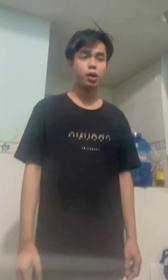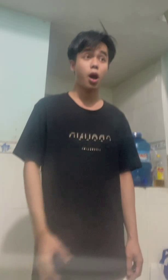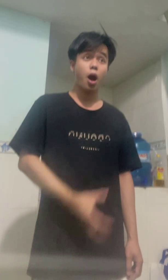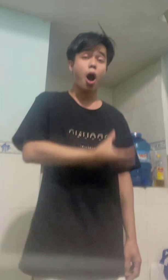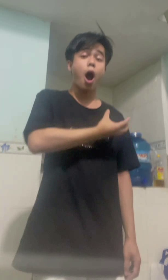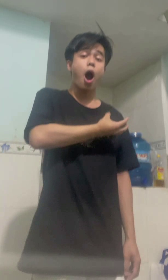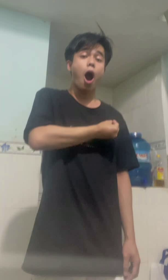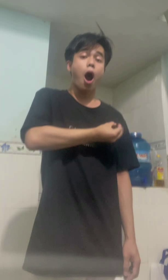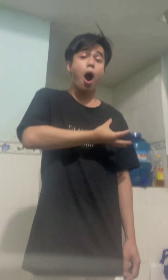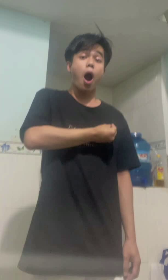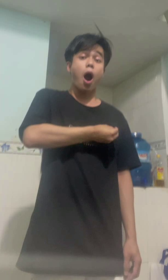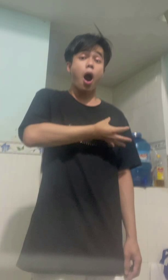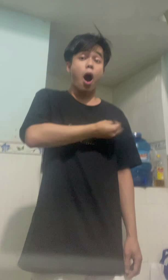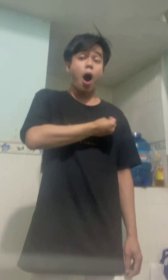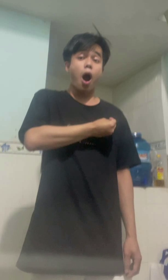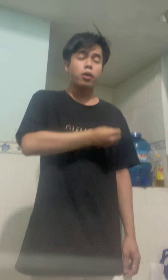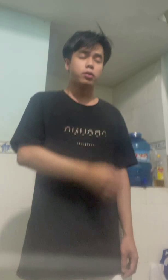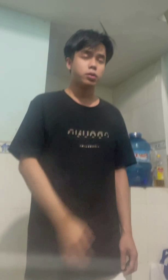lo so